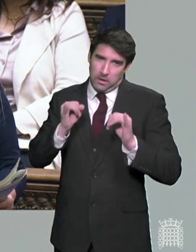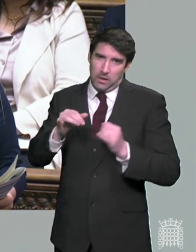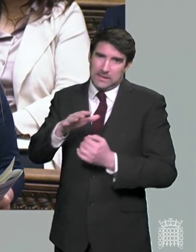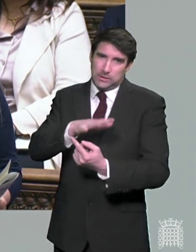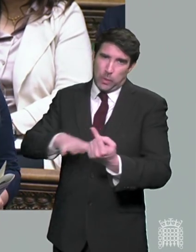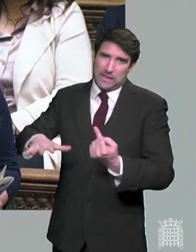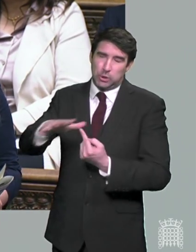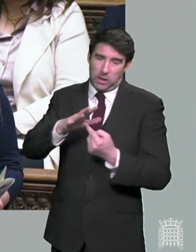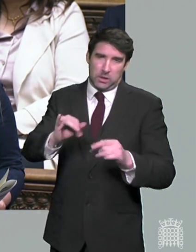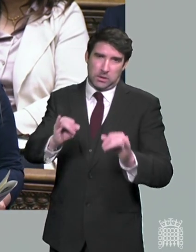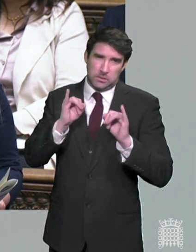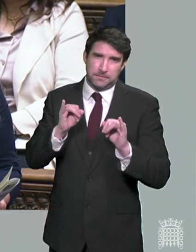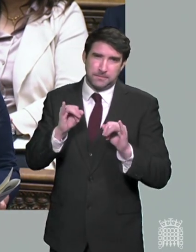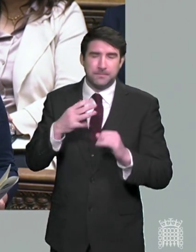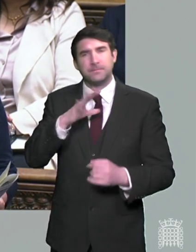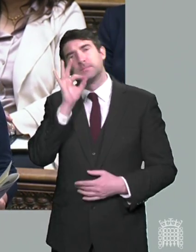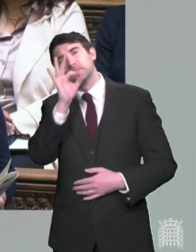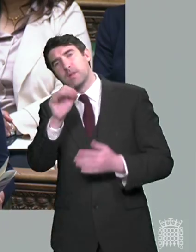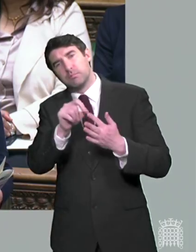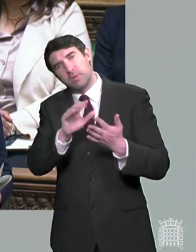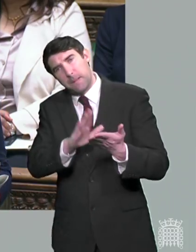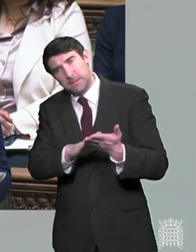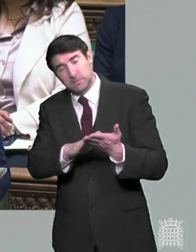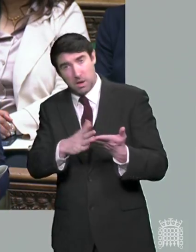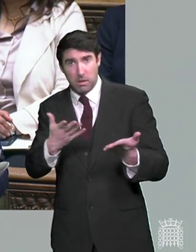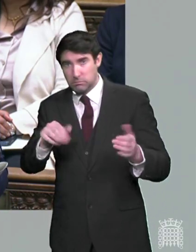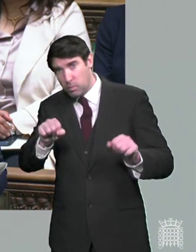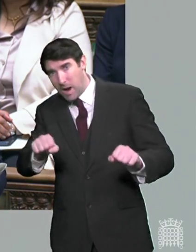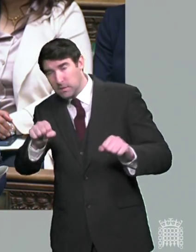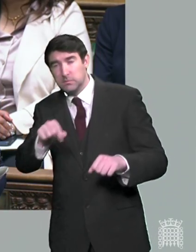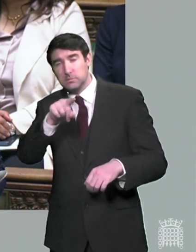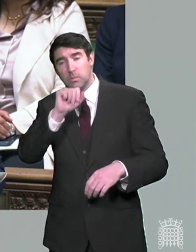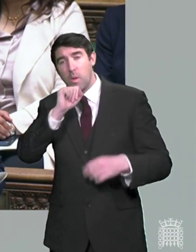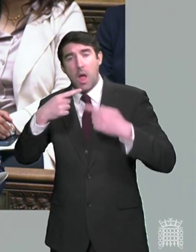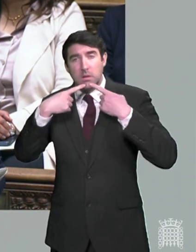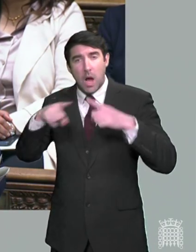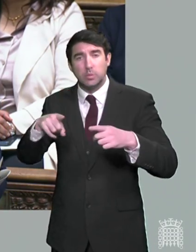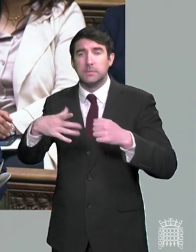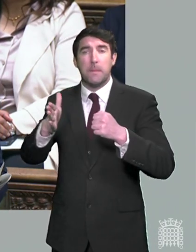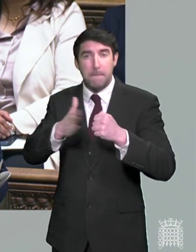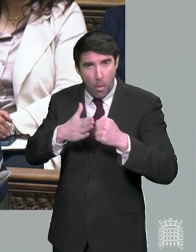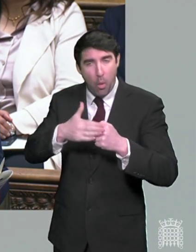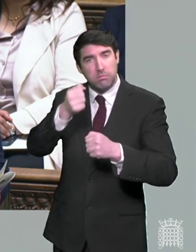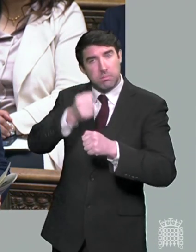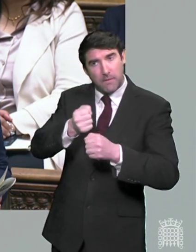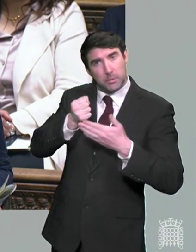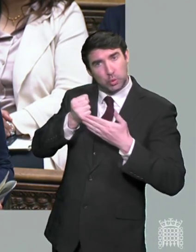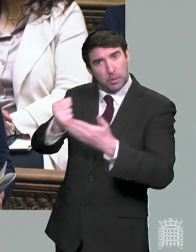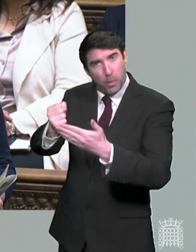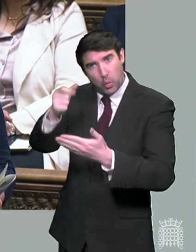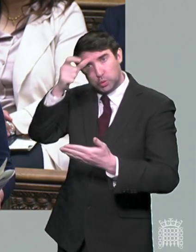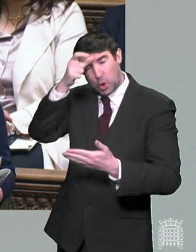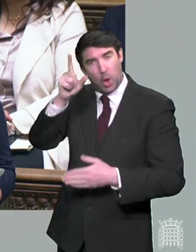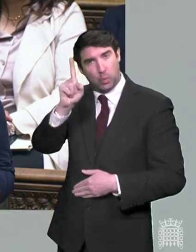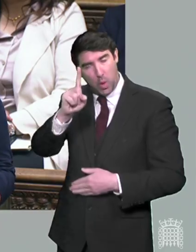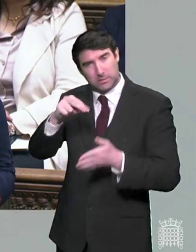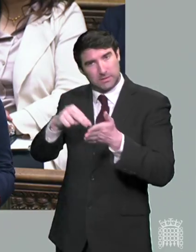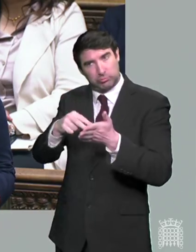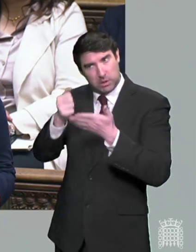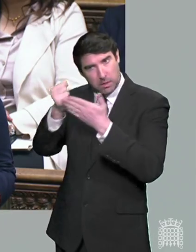When can we expect an announcement on what further aid the Prime Minister’s Government will commit to relief efforts?